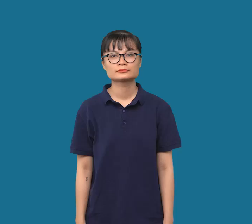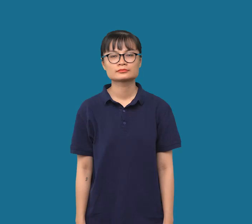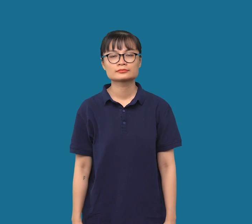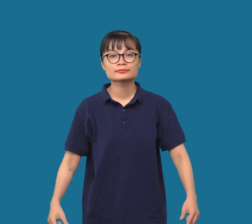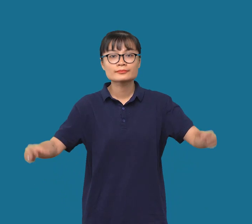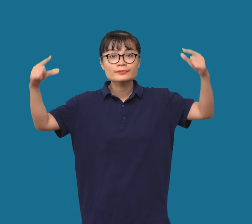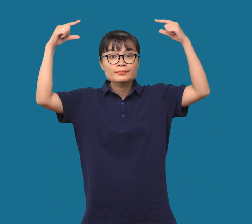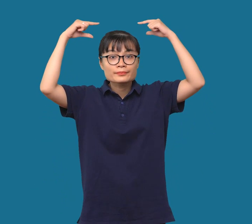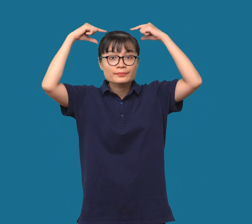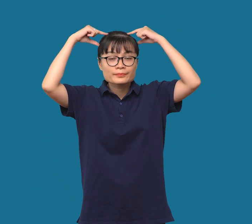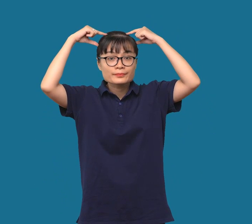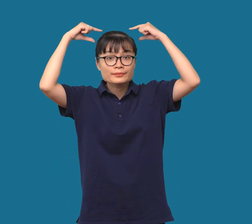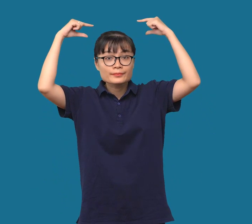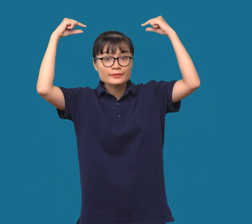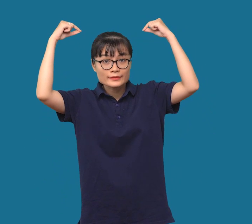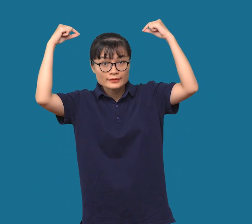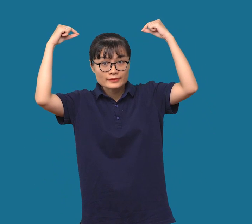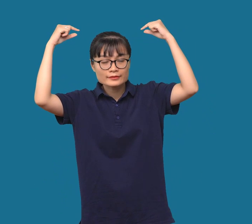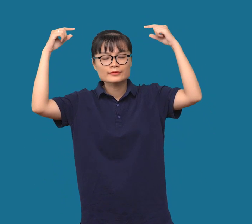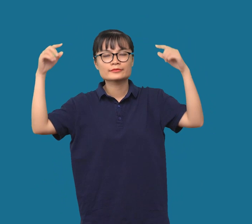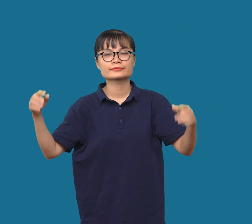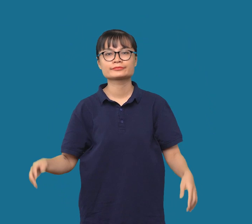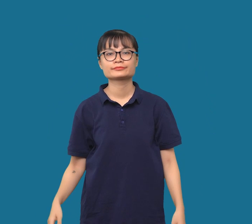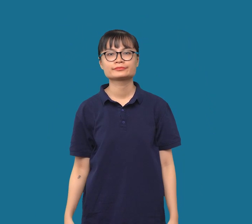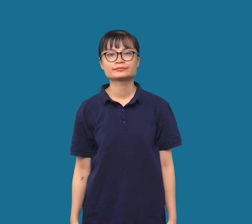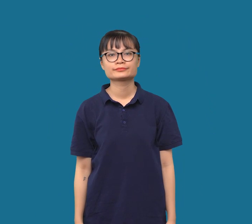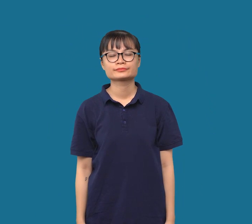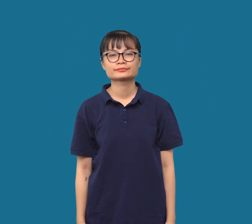con bê